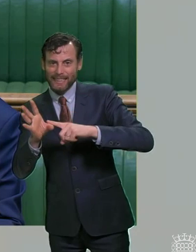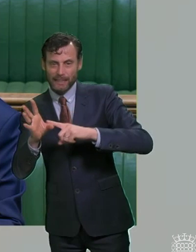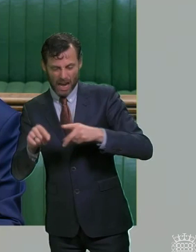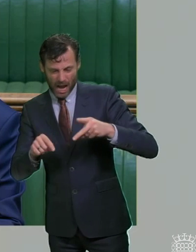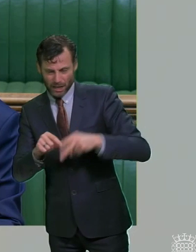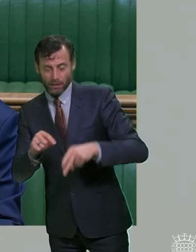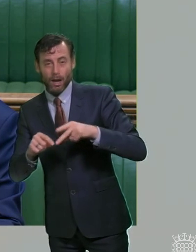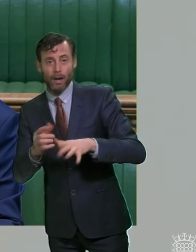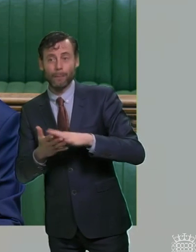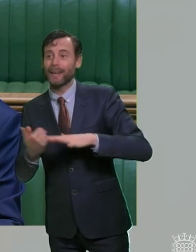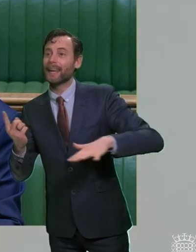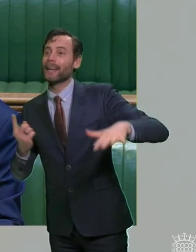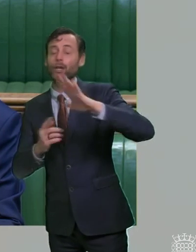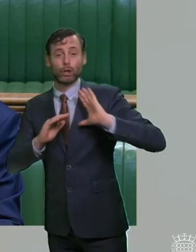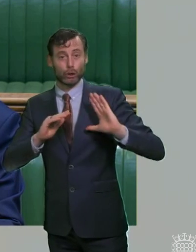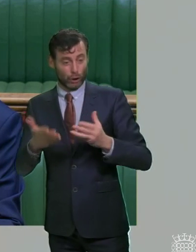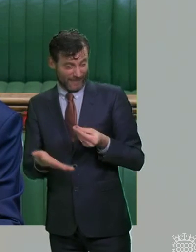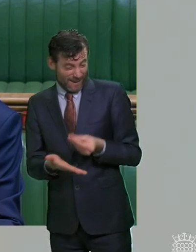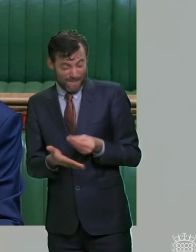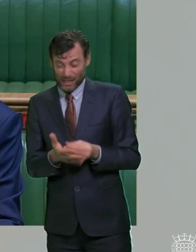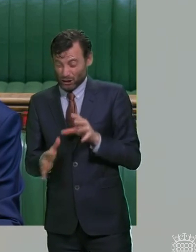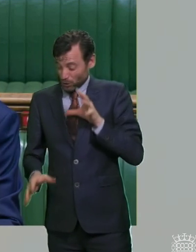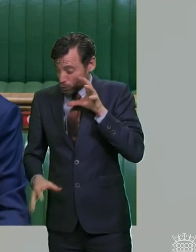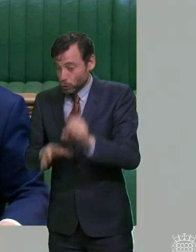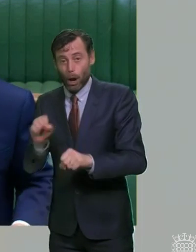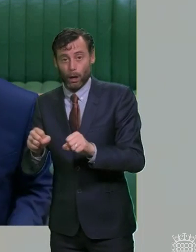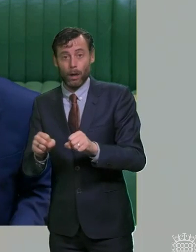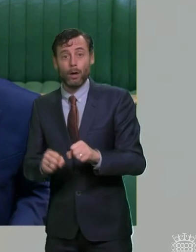As a result, we have the highest death toll in Europe.